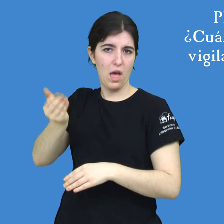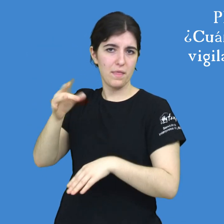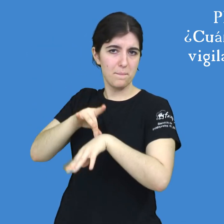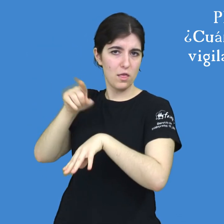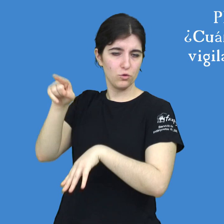enfermo